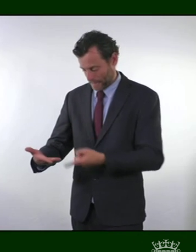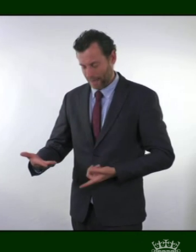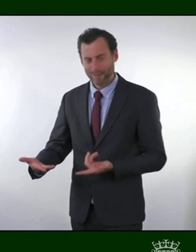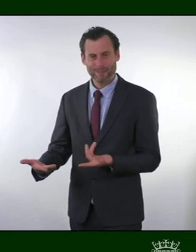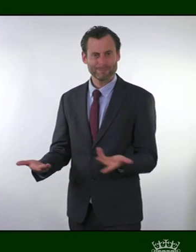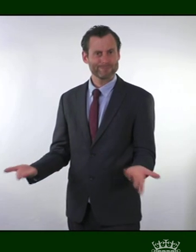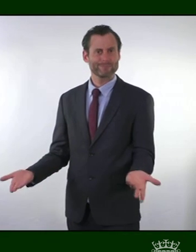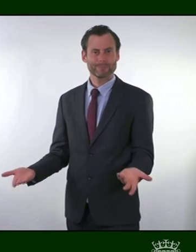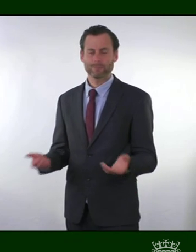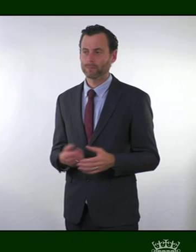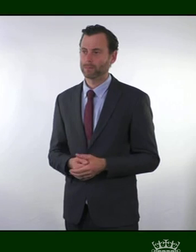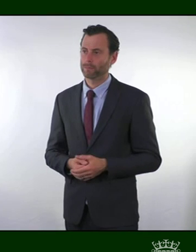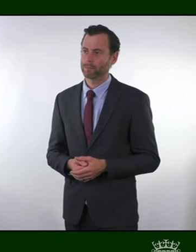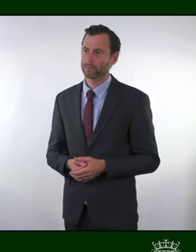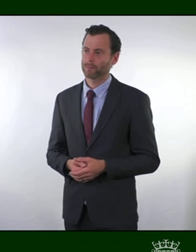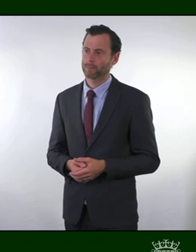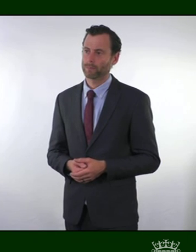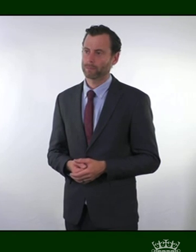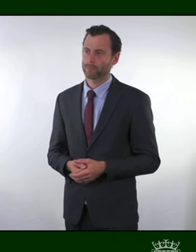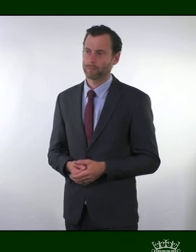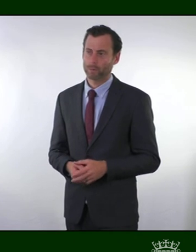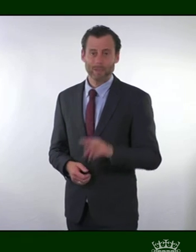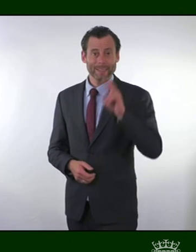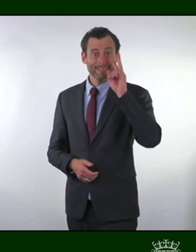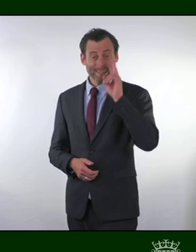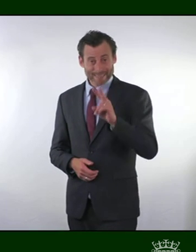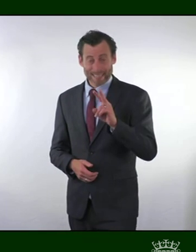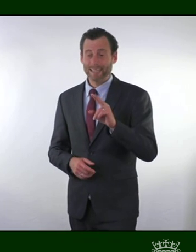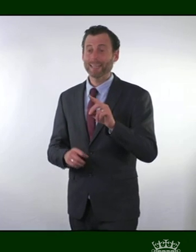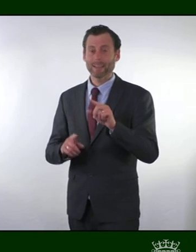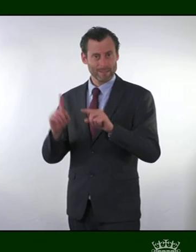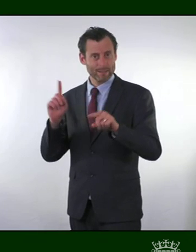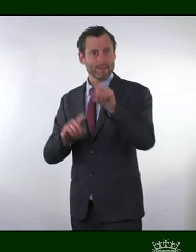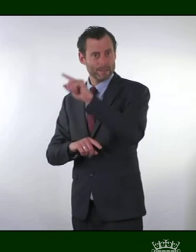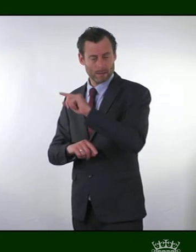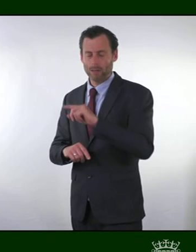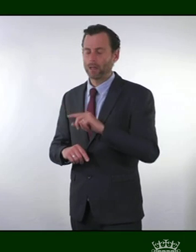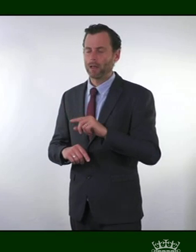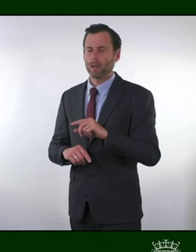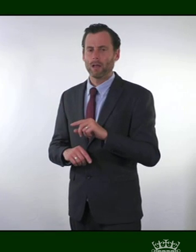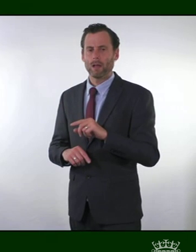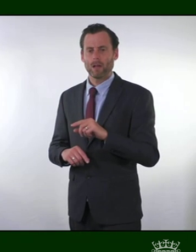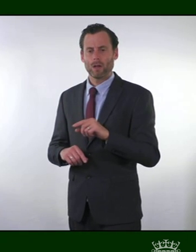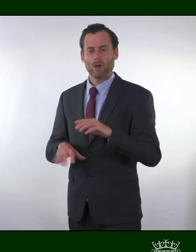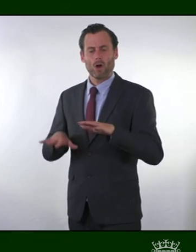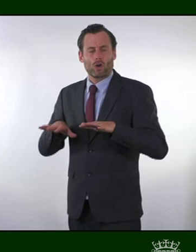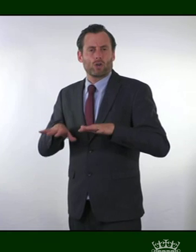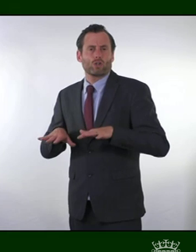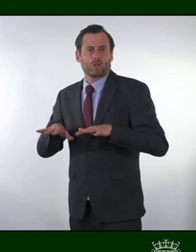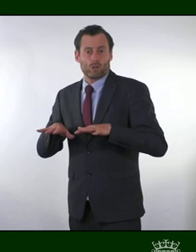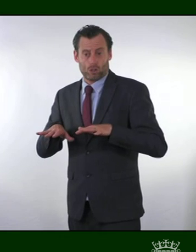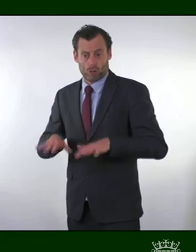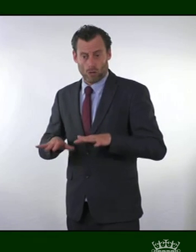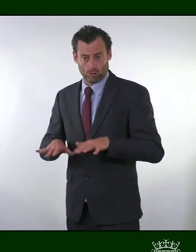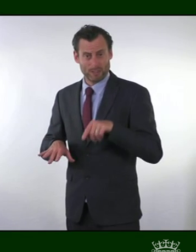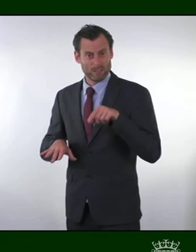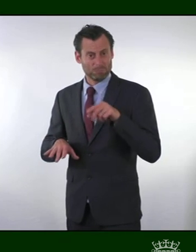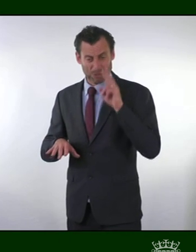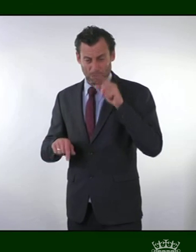Countries around the world have supported their people in this crisis, and the only UK exceptionalism is in its being among the countries where the most people have died.